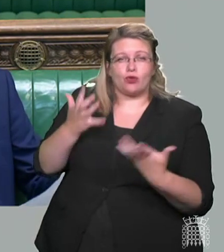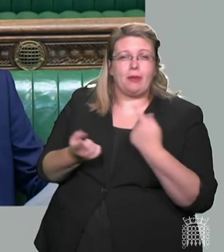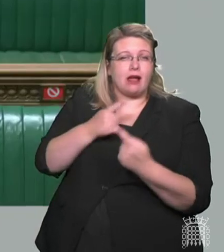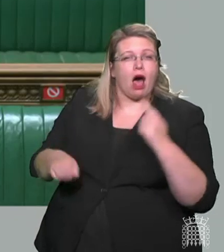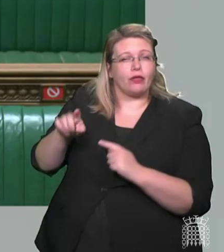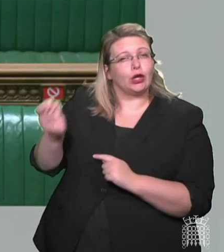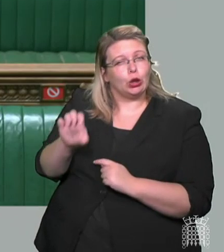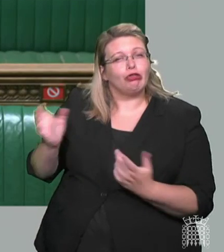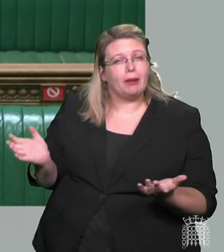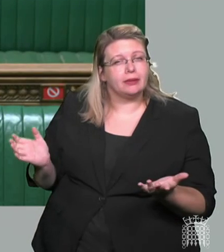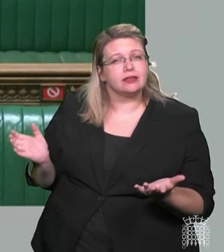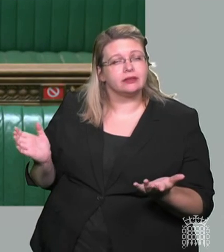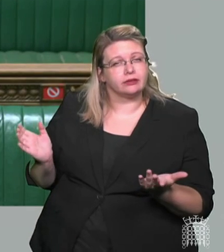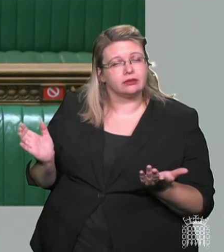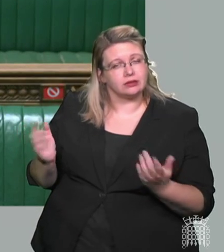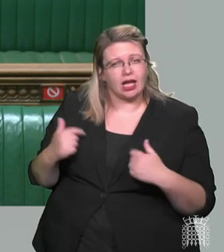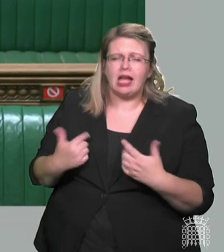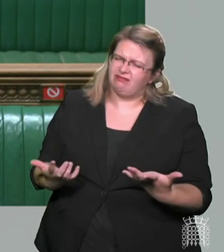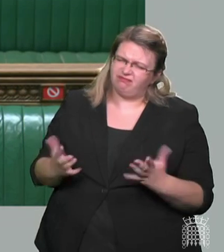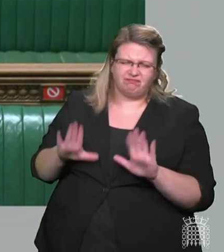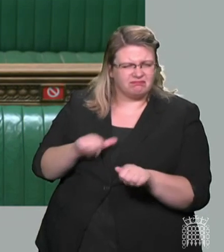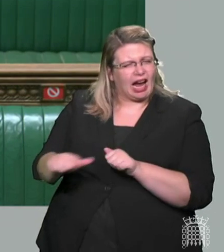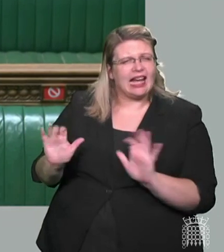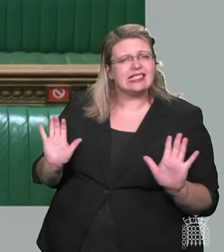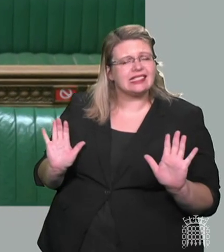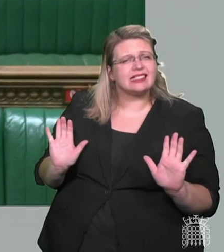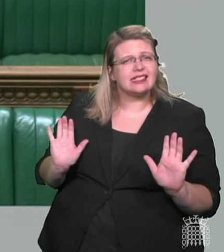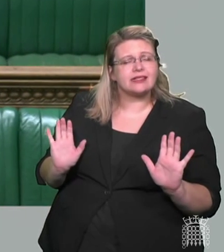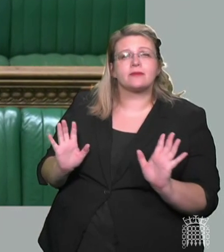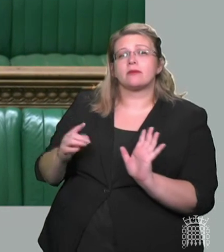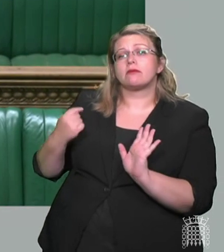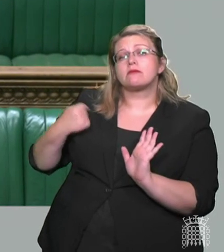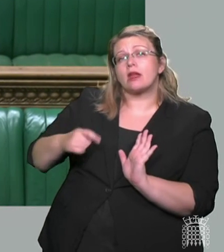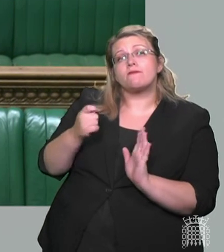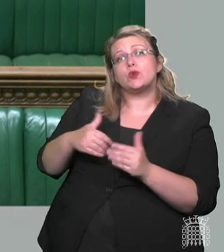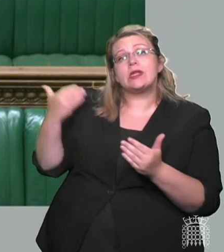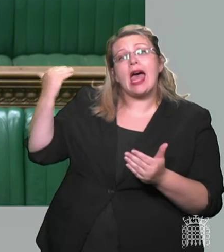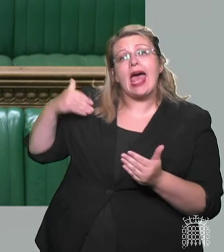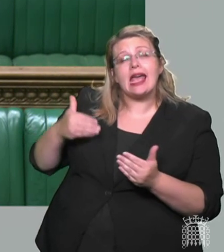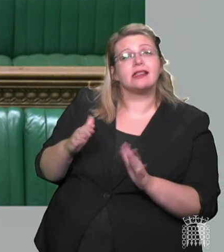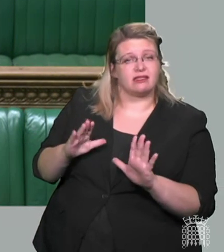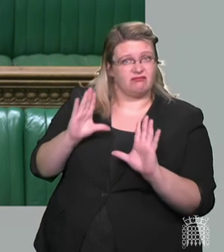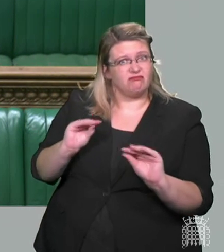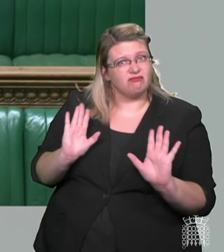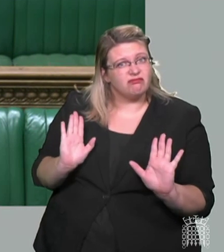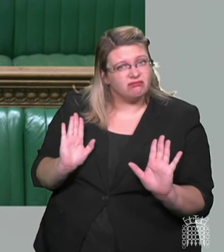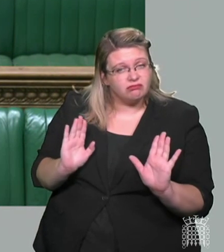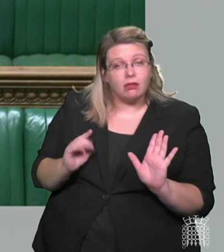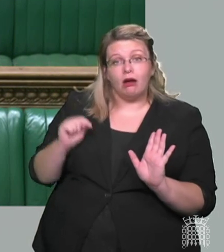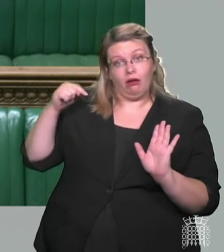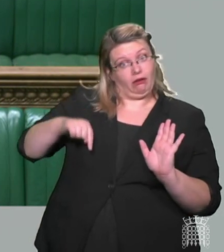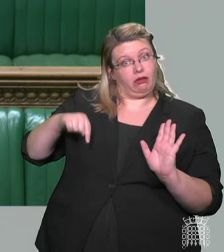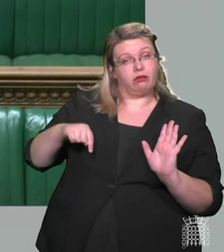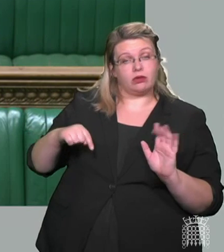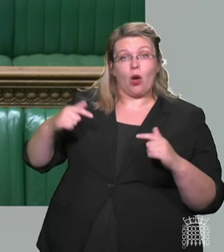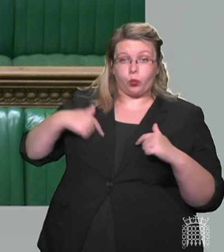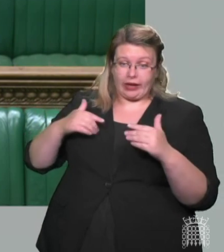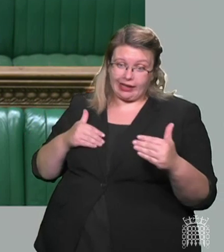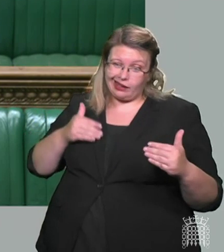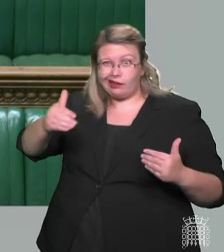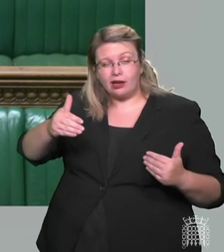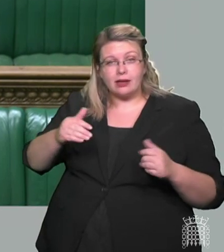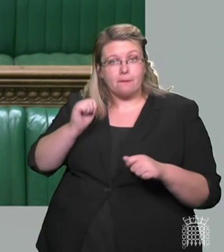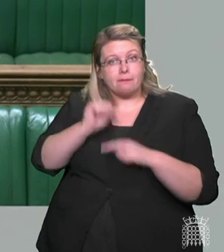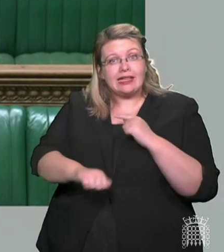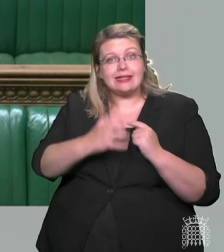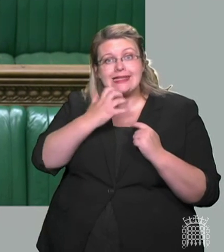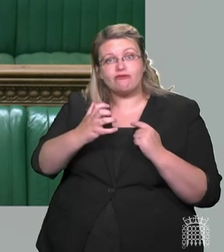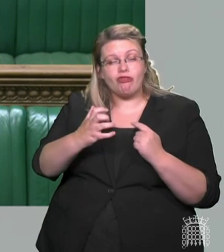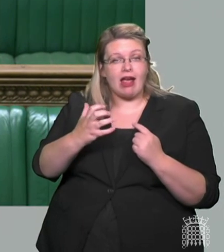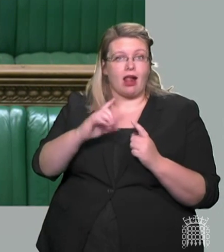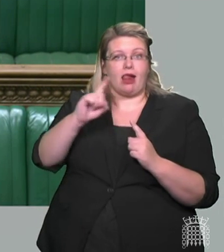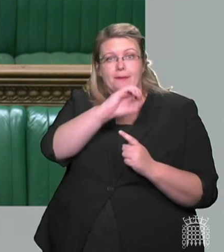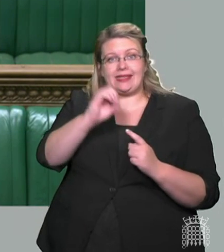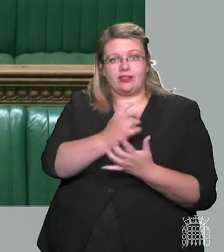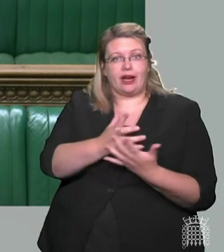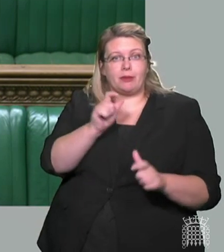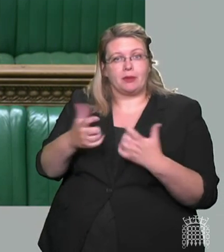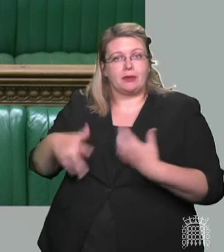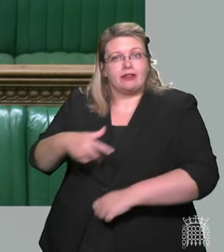I am proud to tell this House that, in the past few days, this country has overtaken Israel in the proportion of people that we have vaccinated.